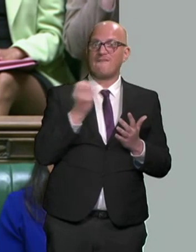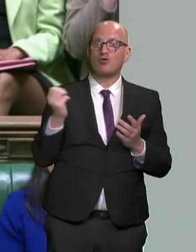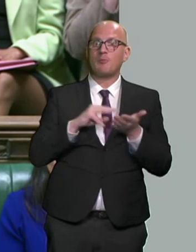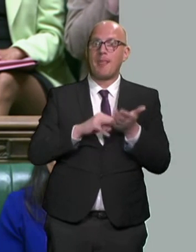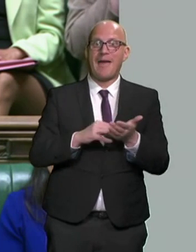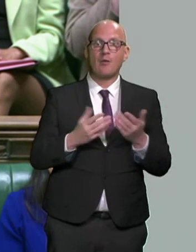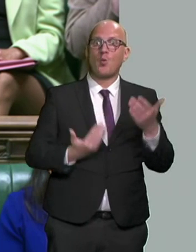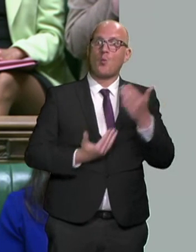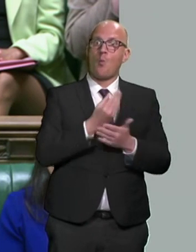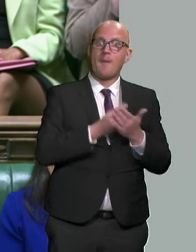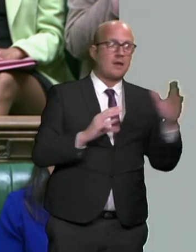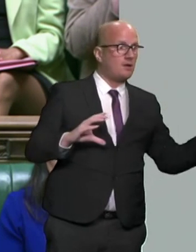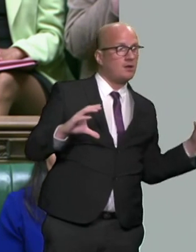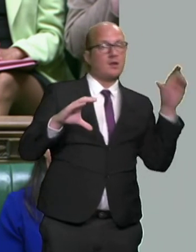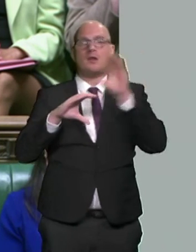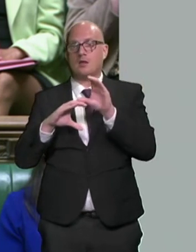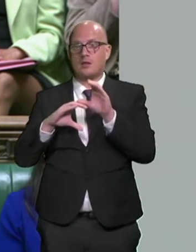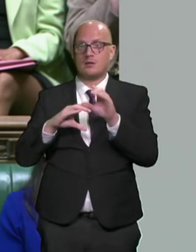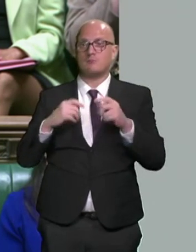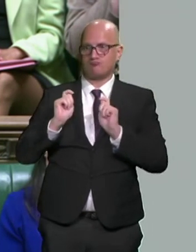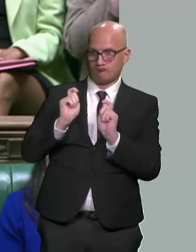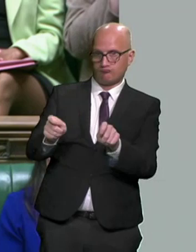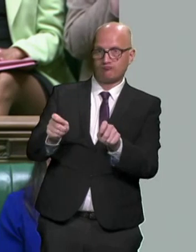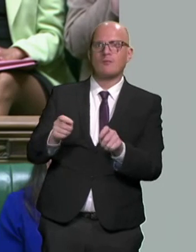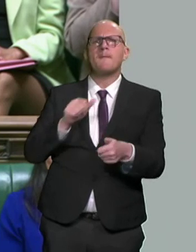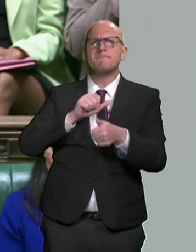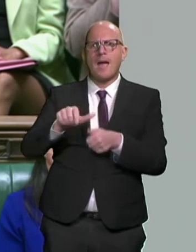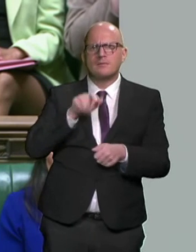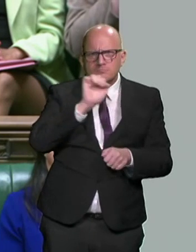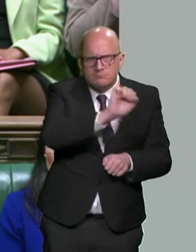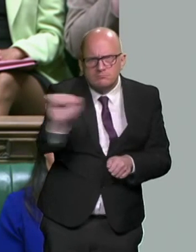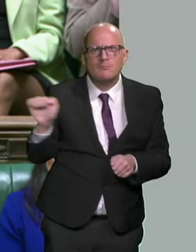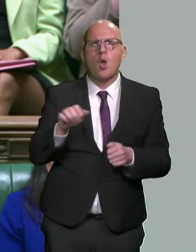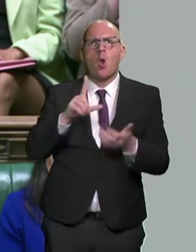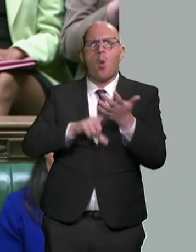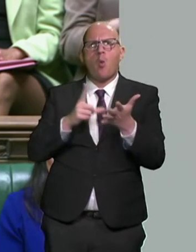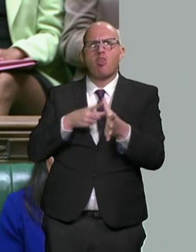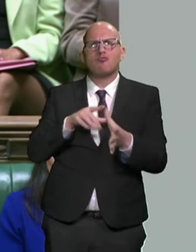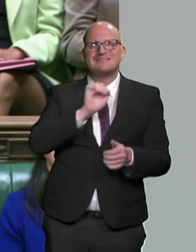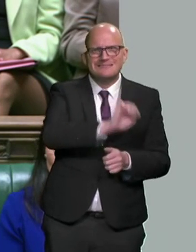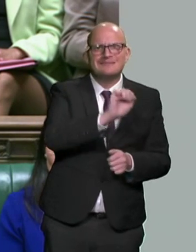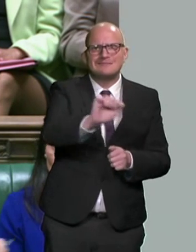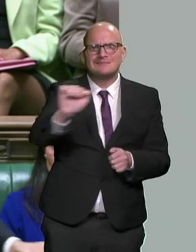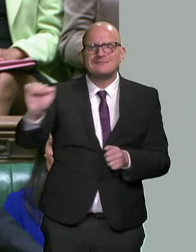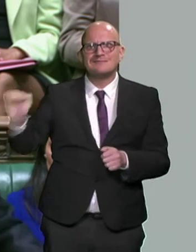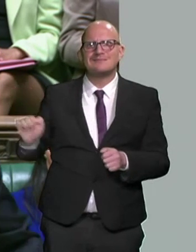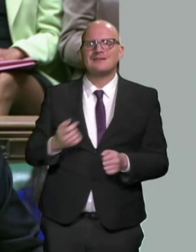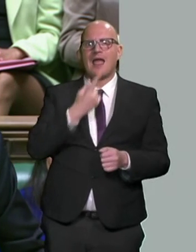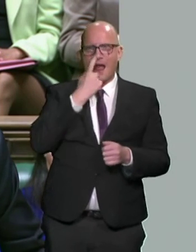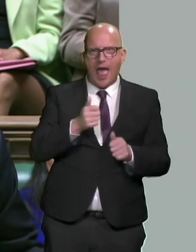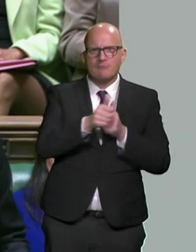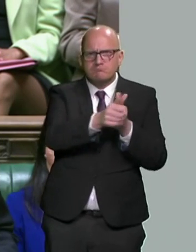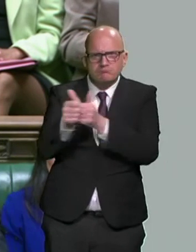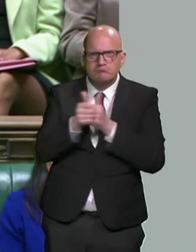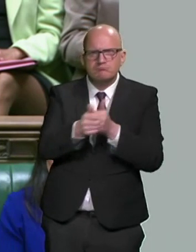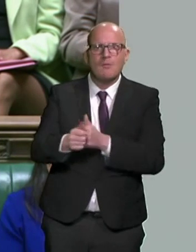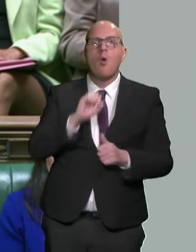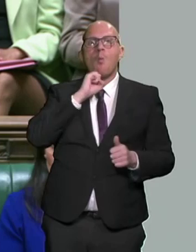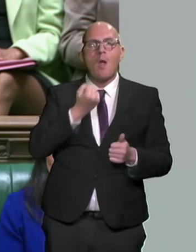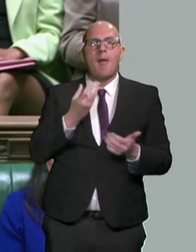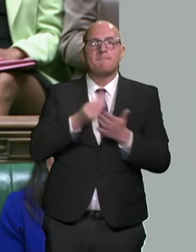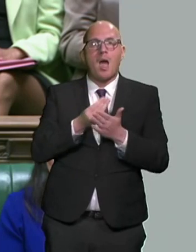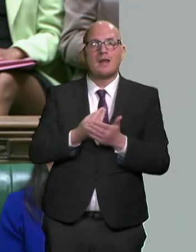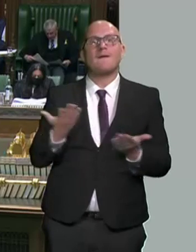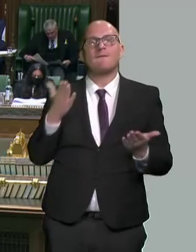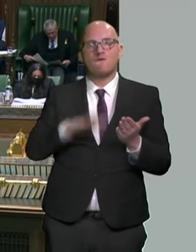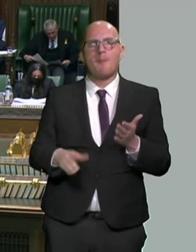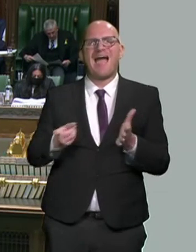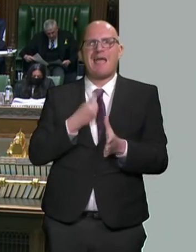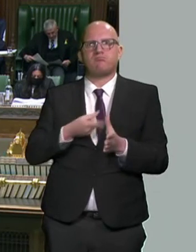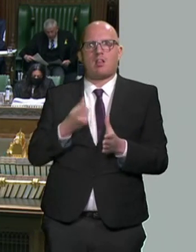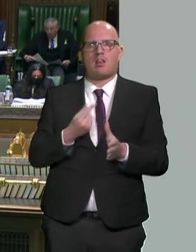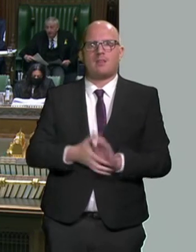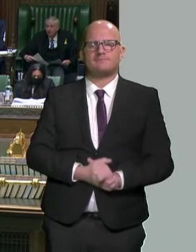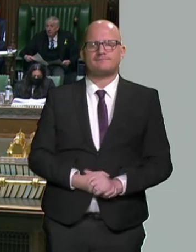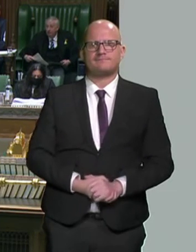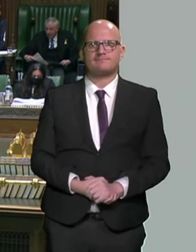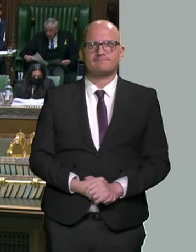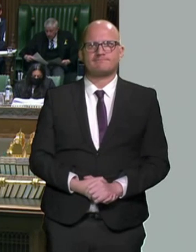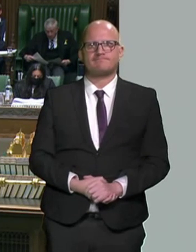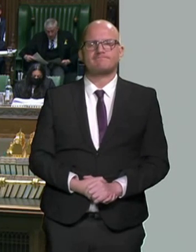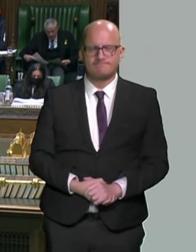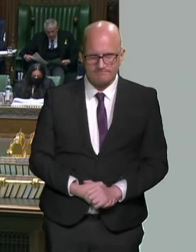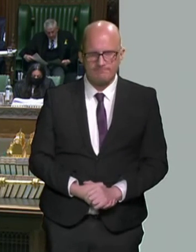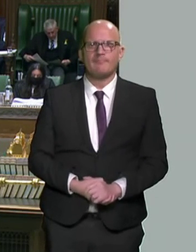Local authorities are best placed to help those in need in their local areas, and they will receive this funding from April.